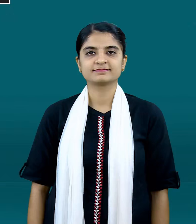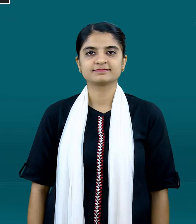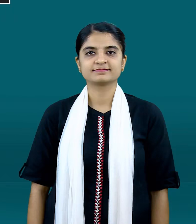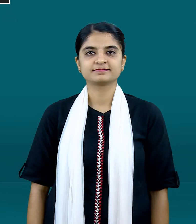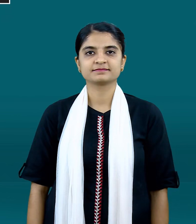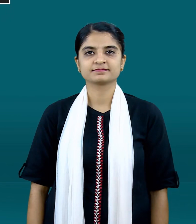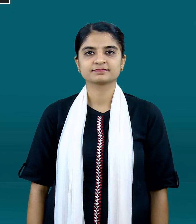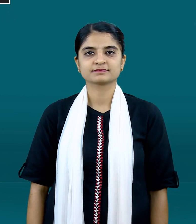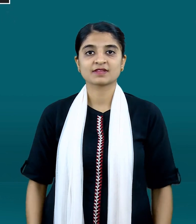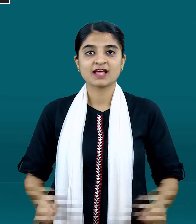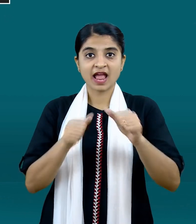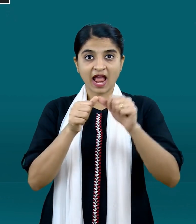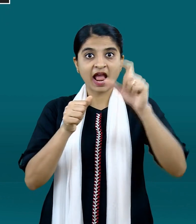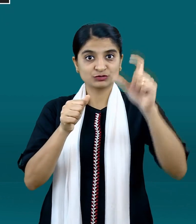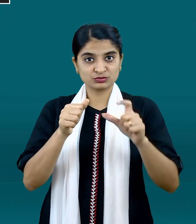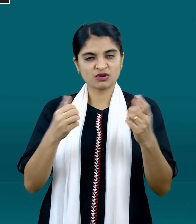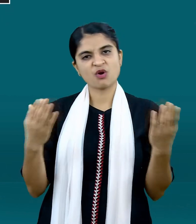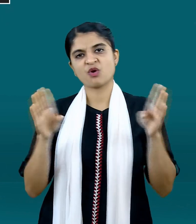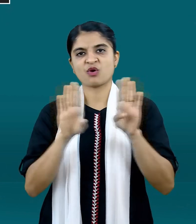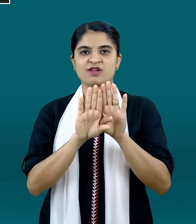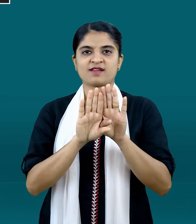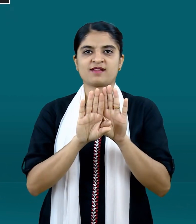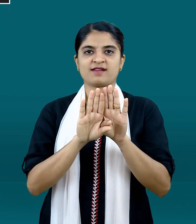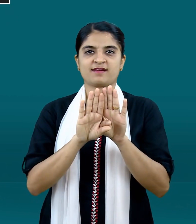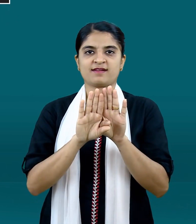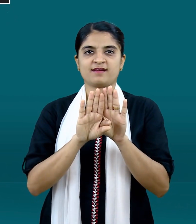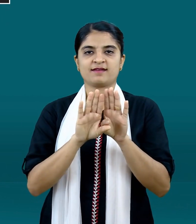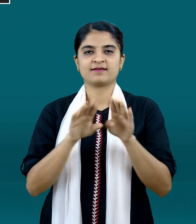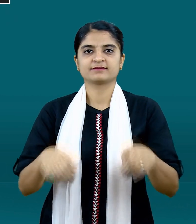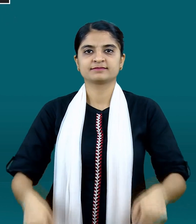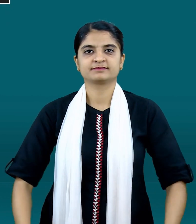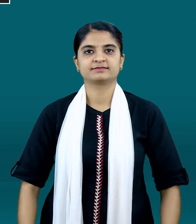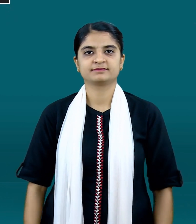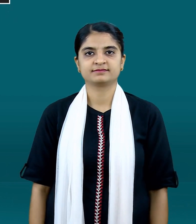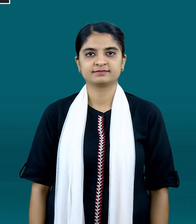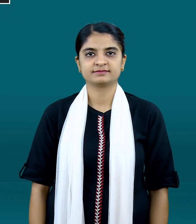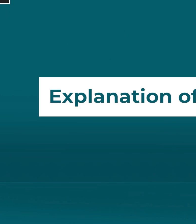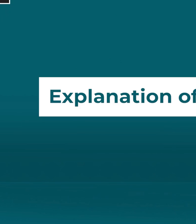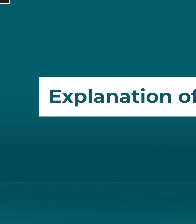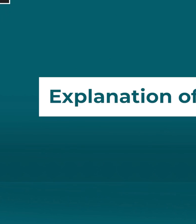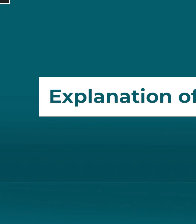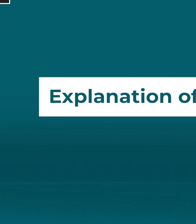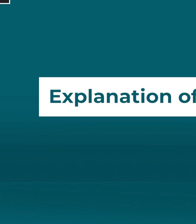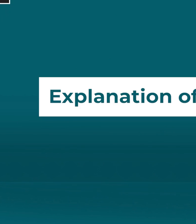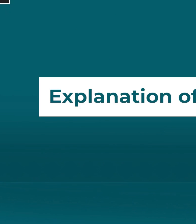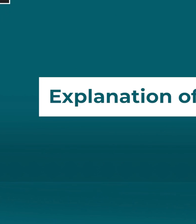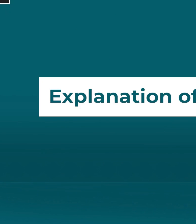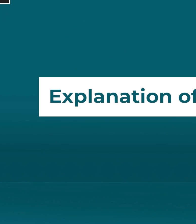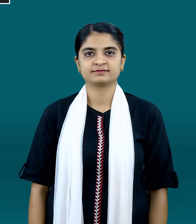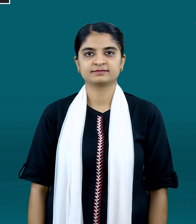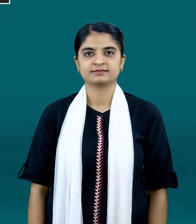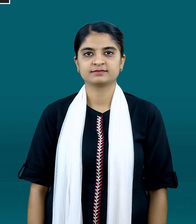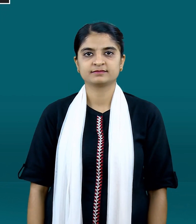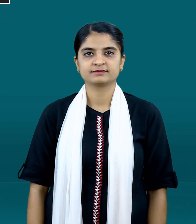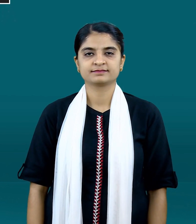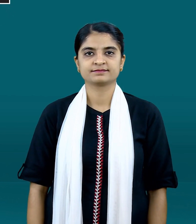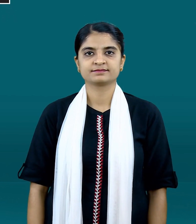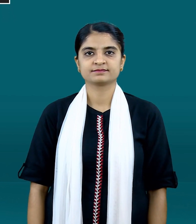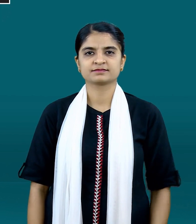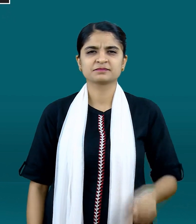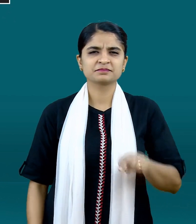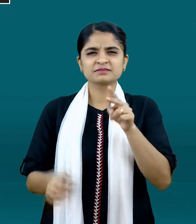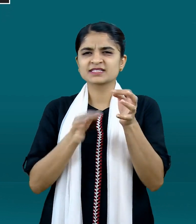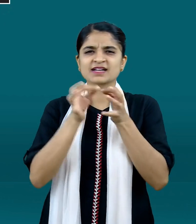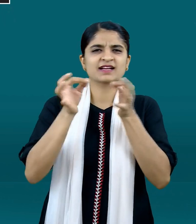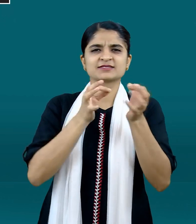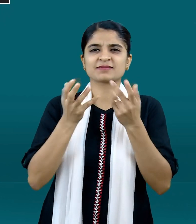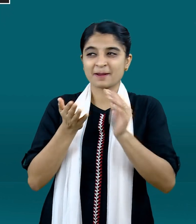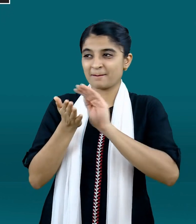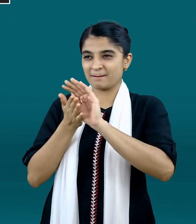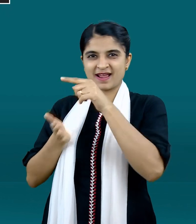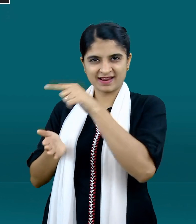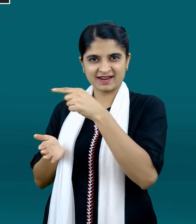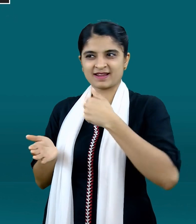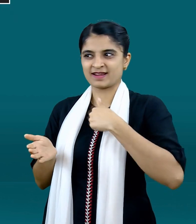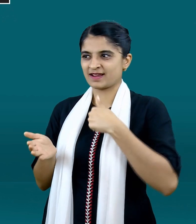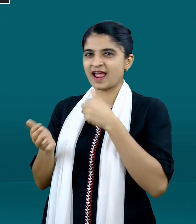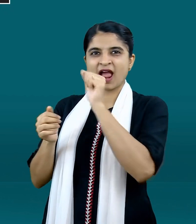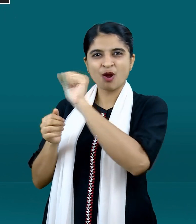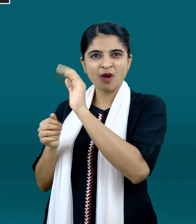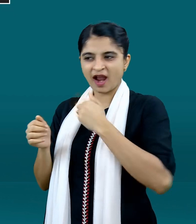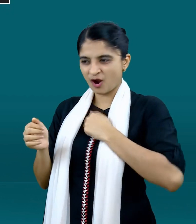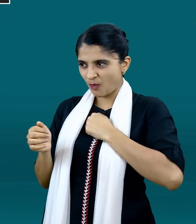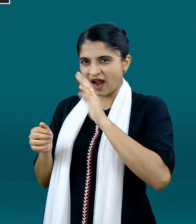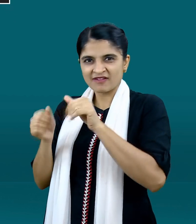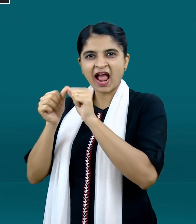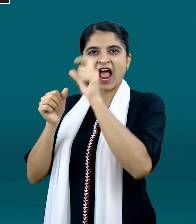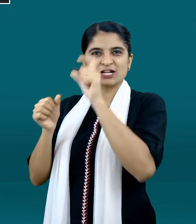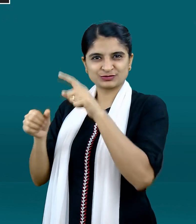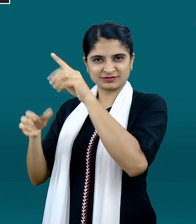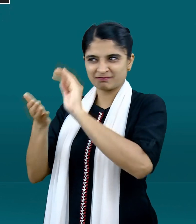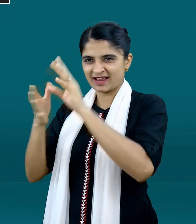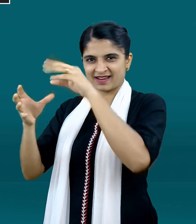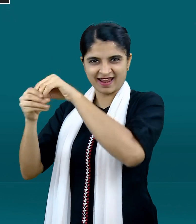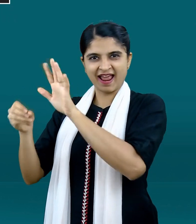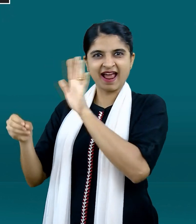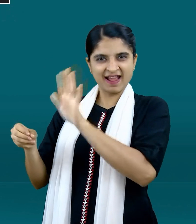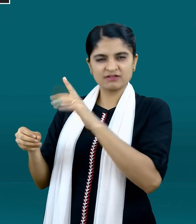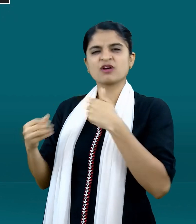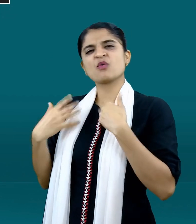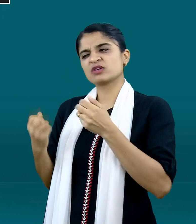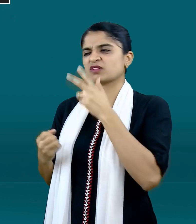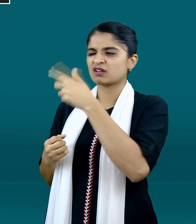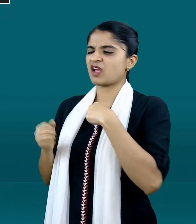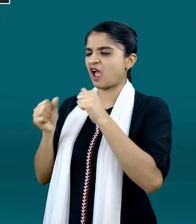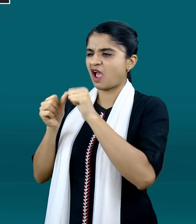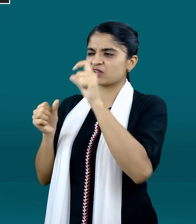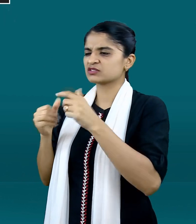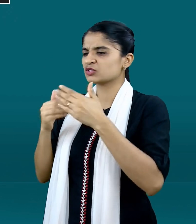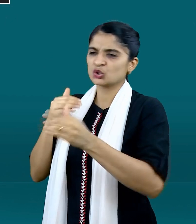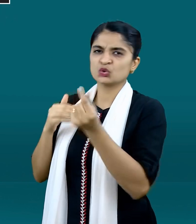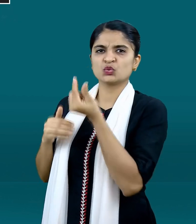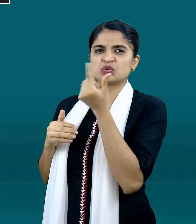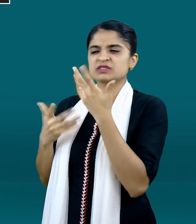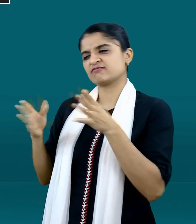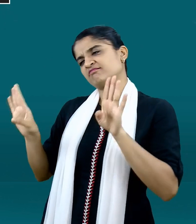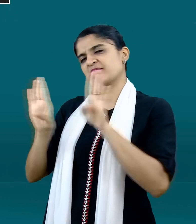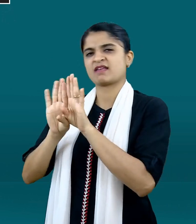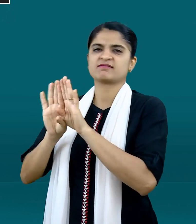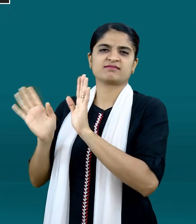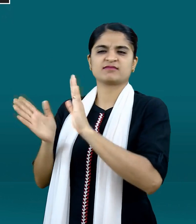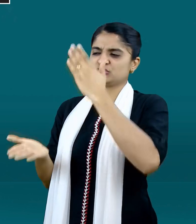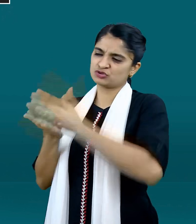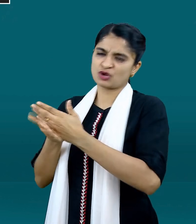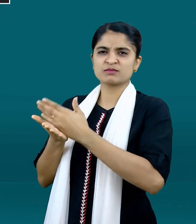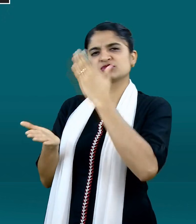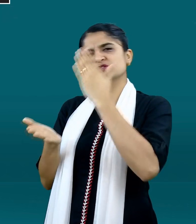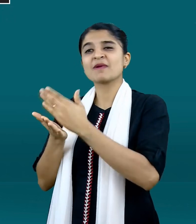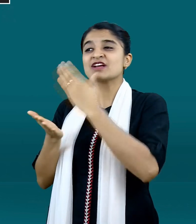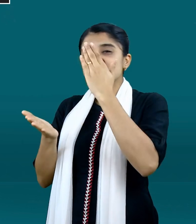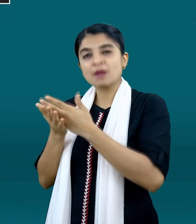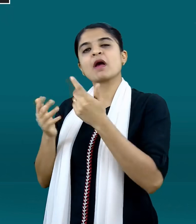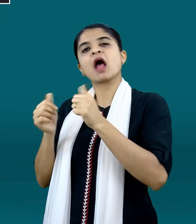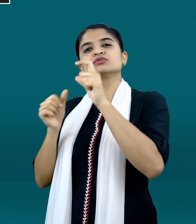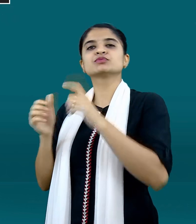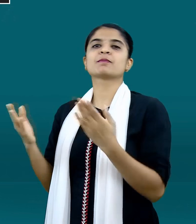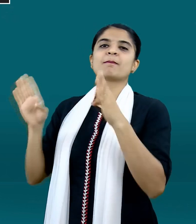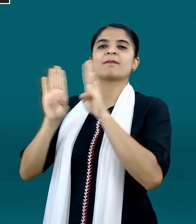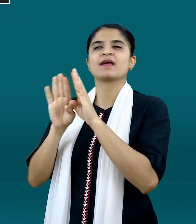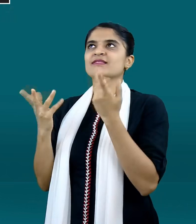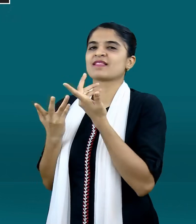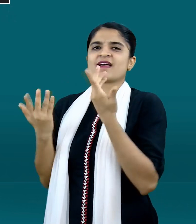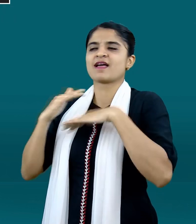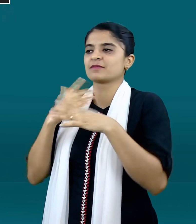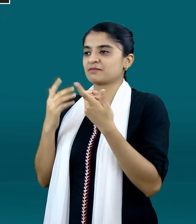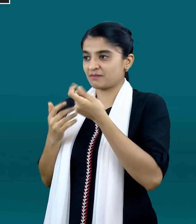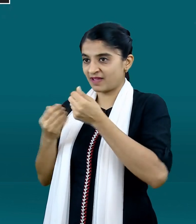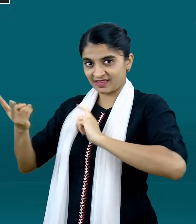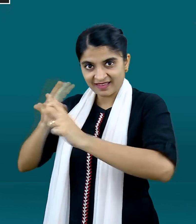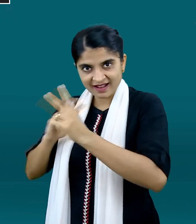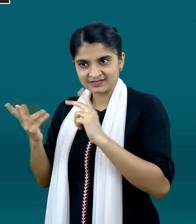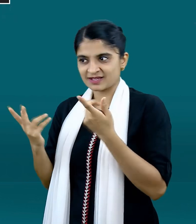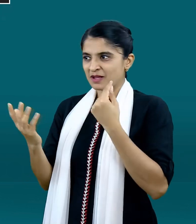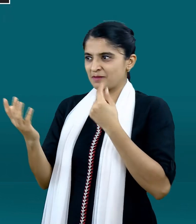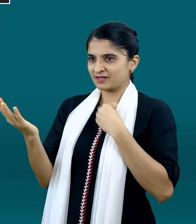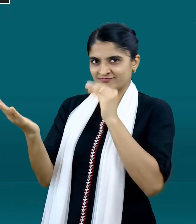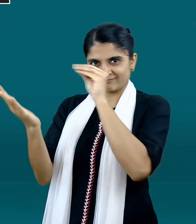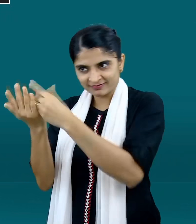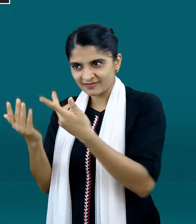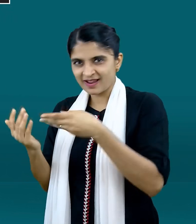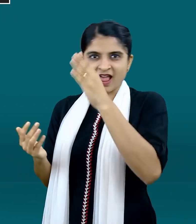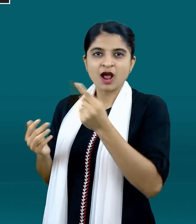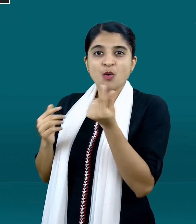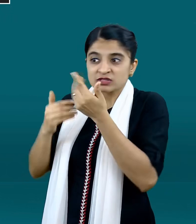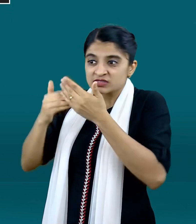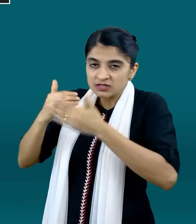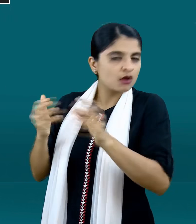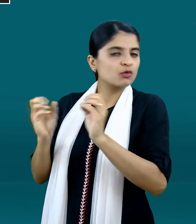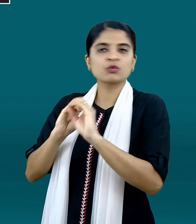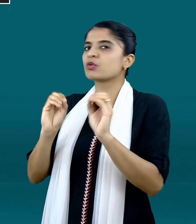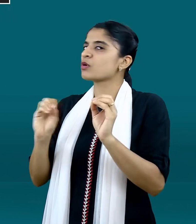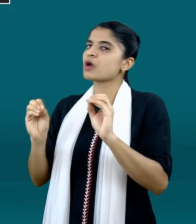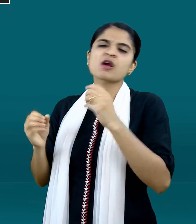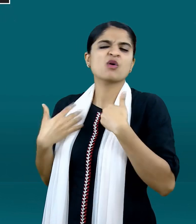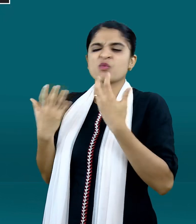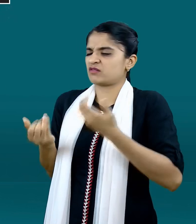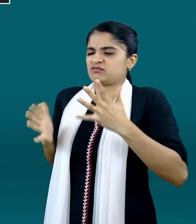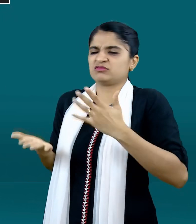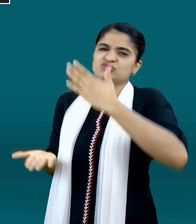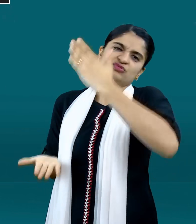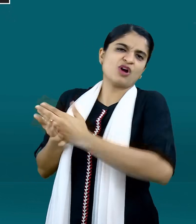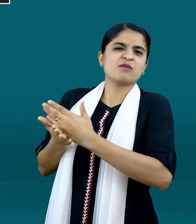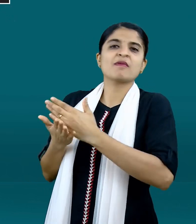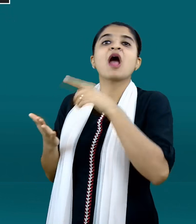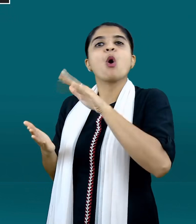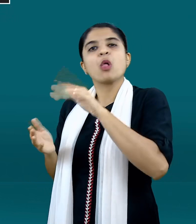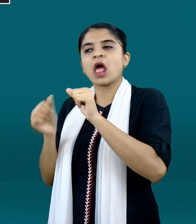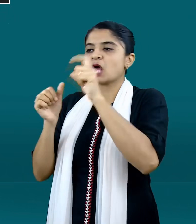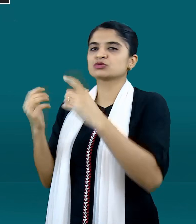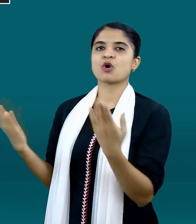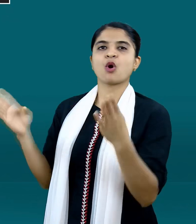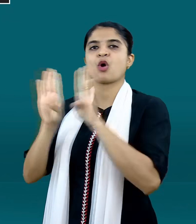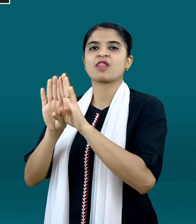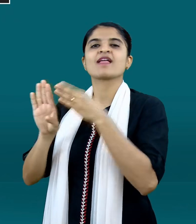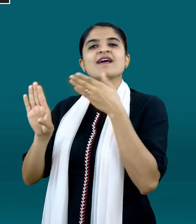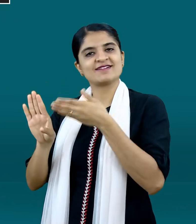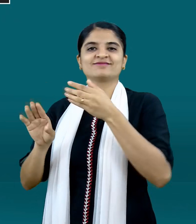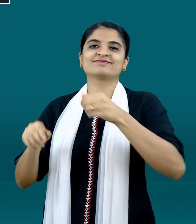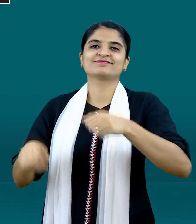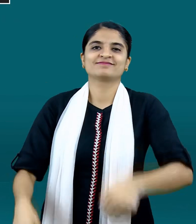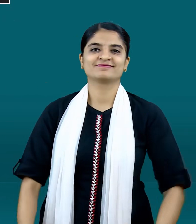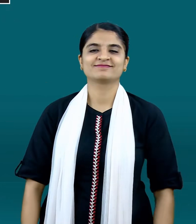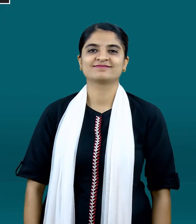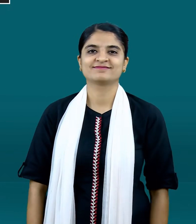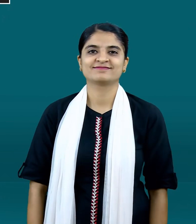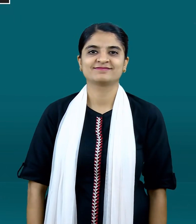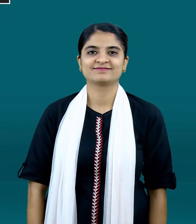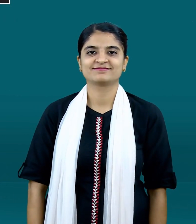Account Closing